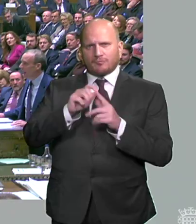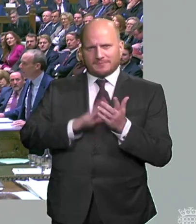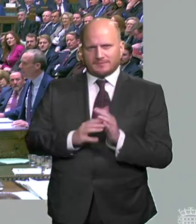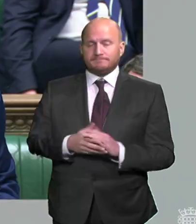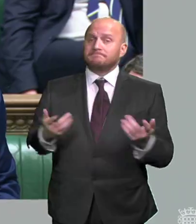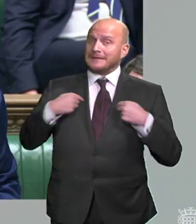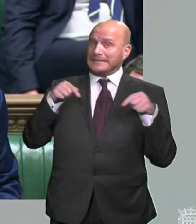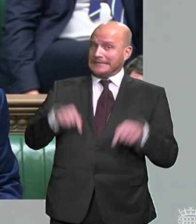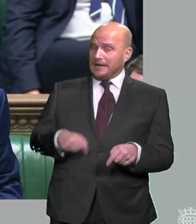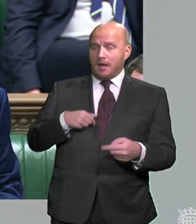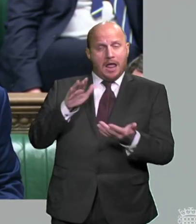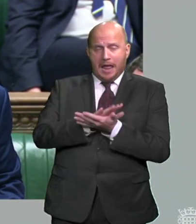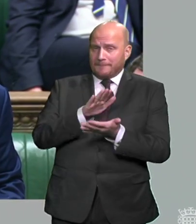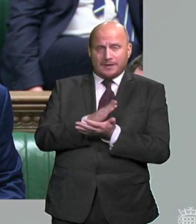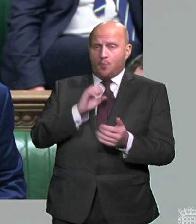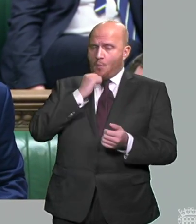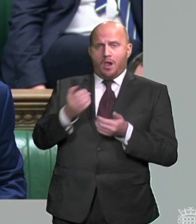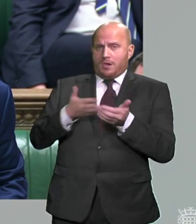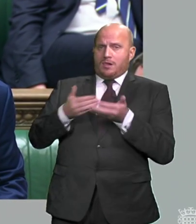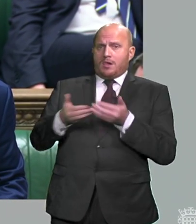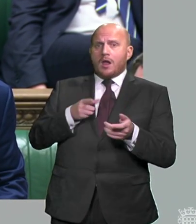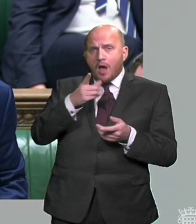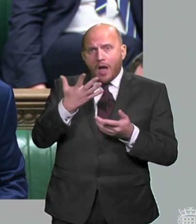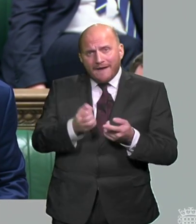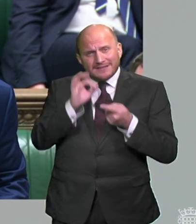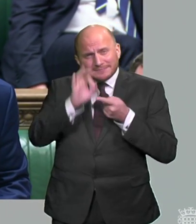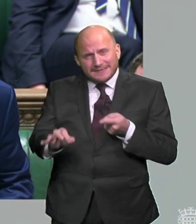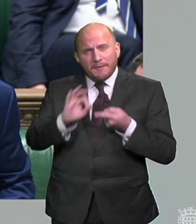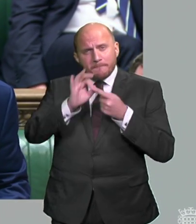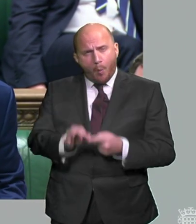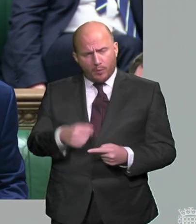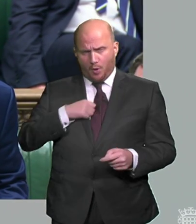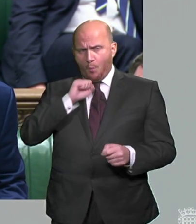I am here, and happy to address any specific points the right honourable Lady wishes to make.